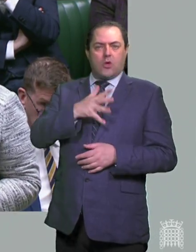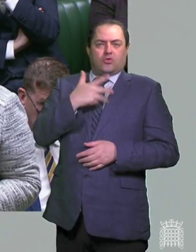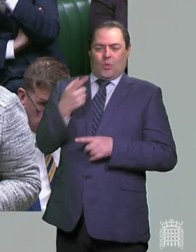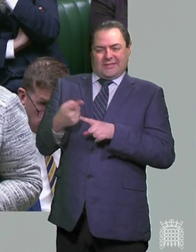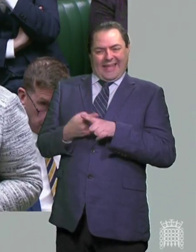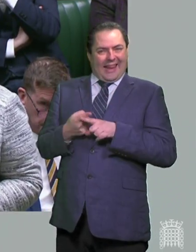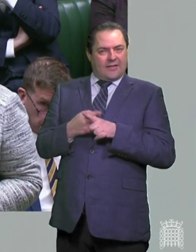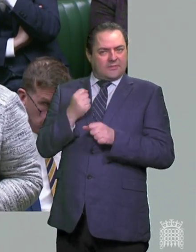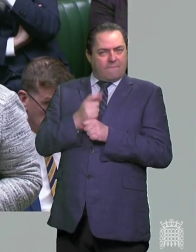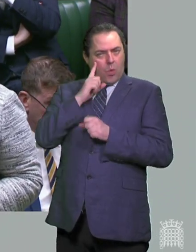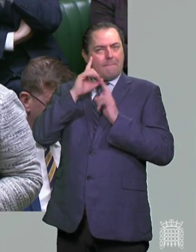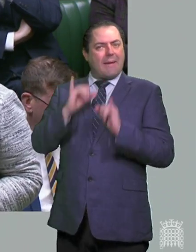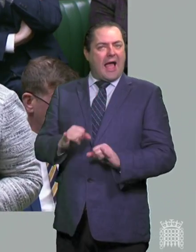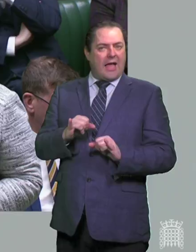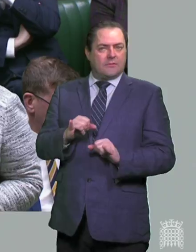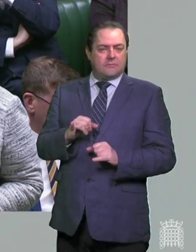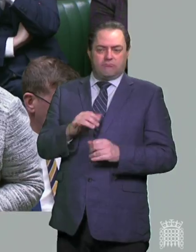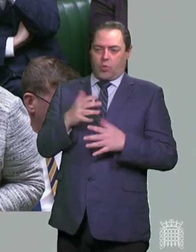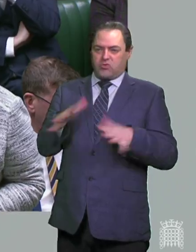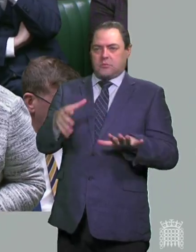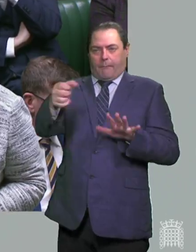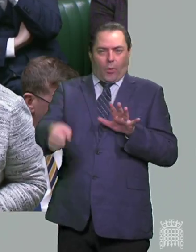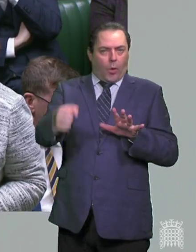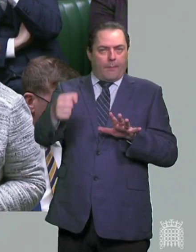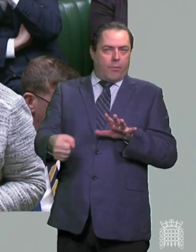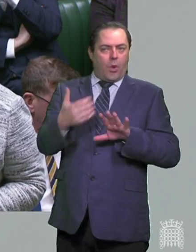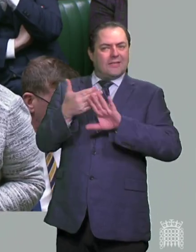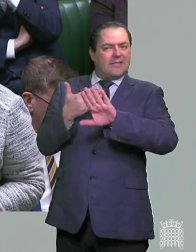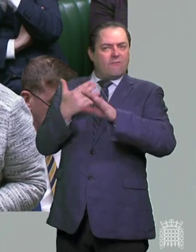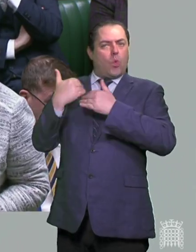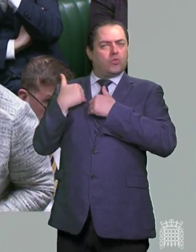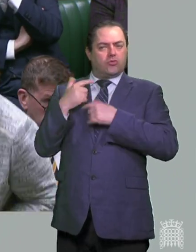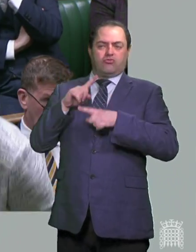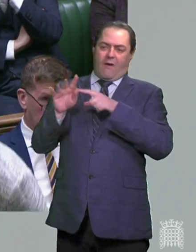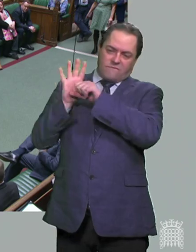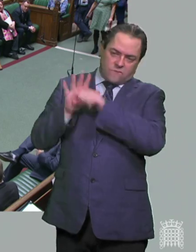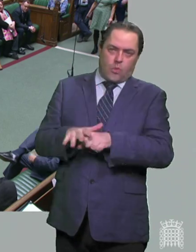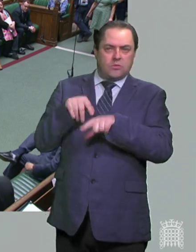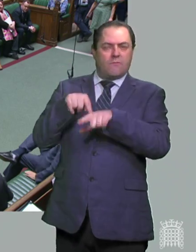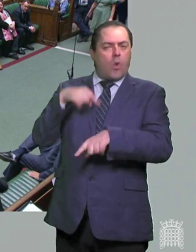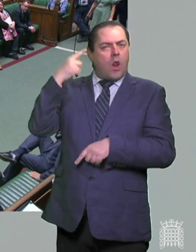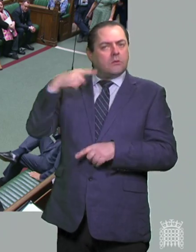Or is he just going to seek every single chance to attack devolution and enforce Westminster rule?